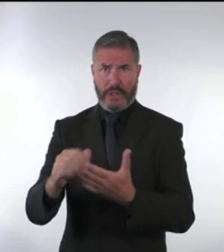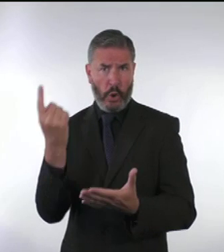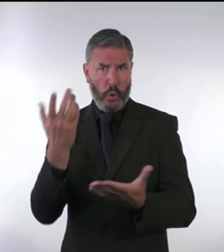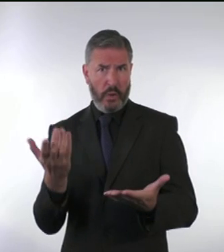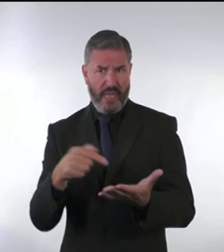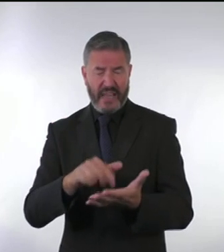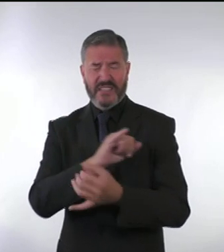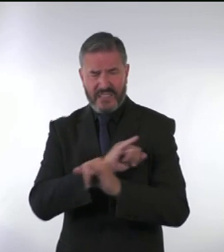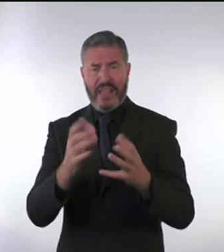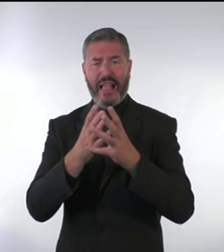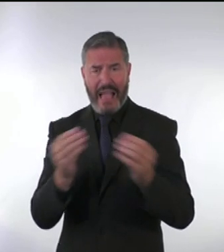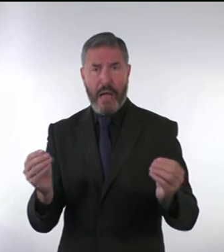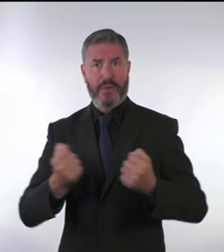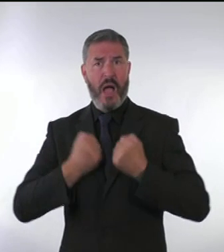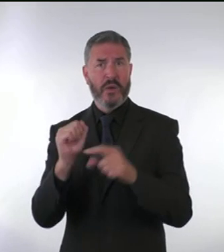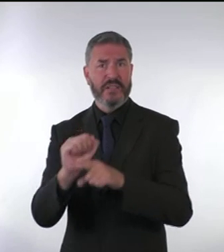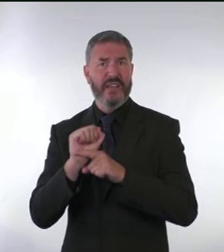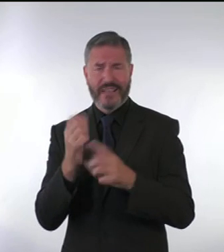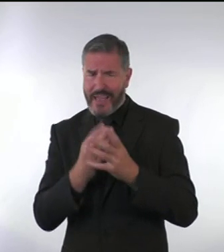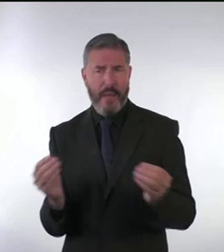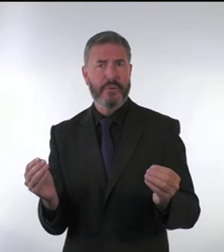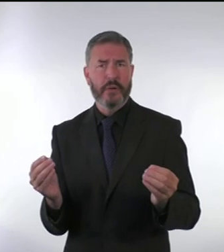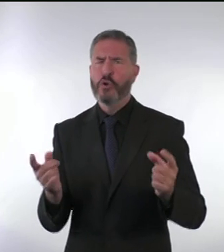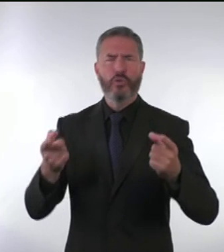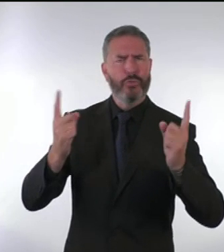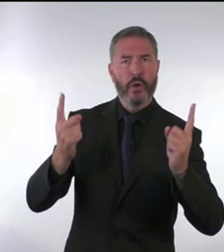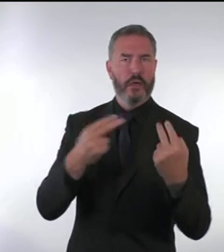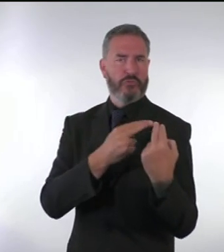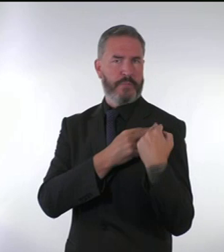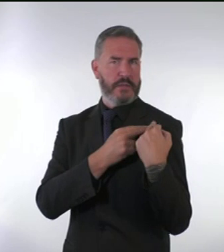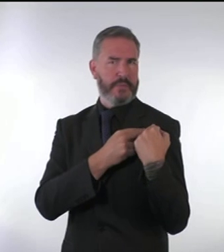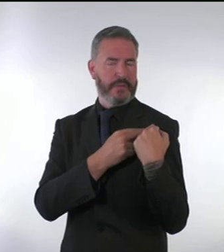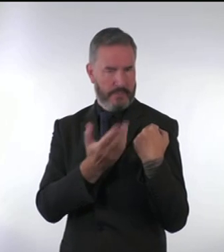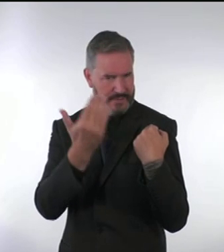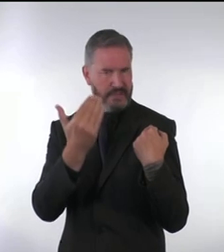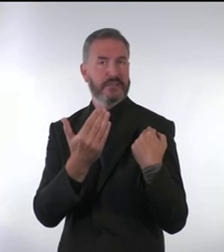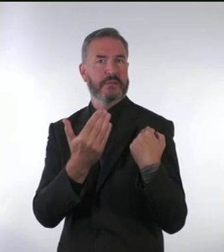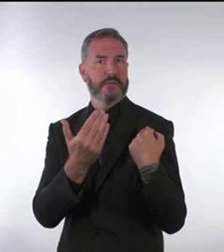That is a serious gap in our defences. This is not about powers; it is about responsibility, Prime Minister.